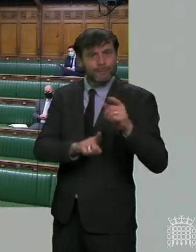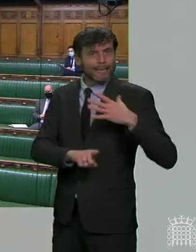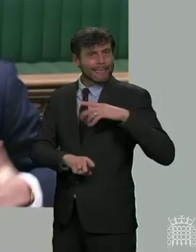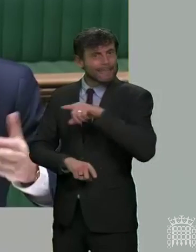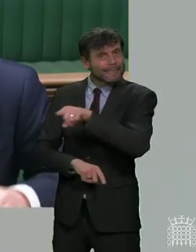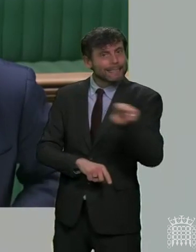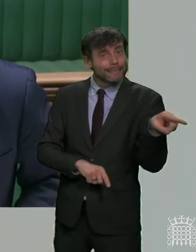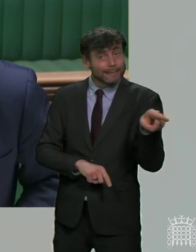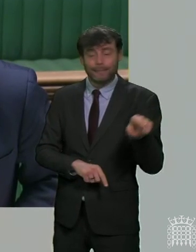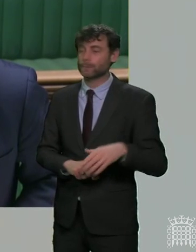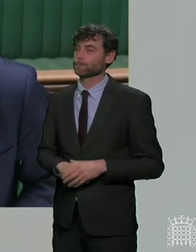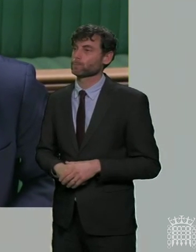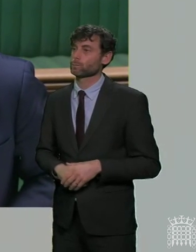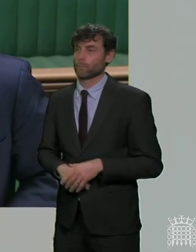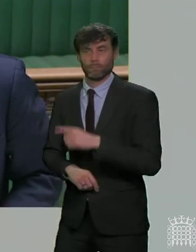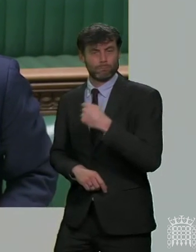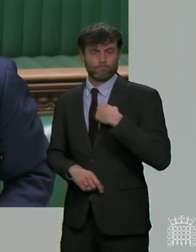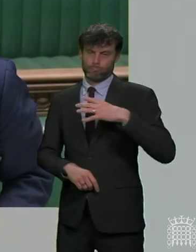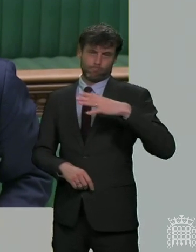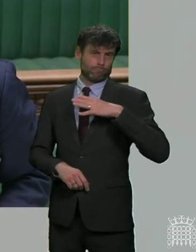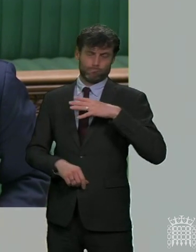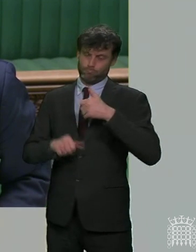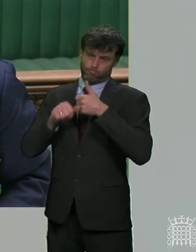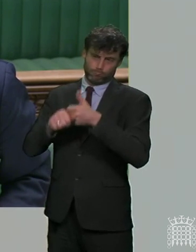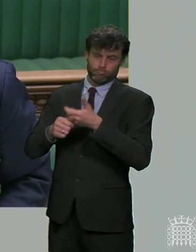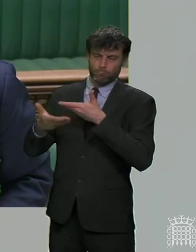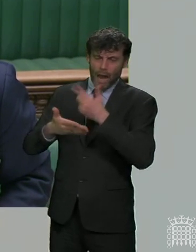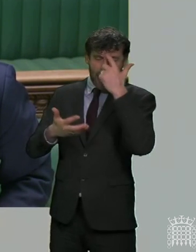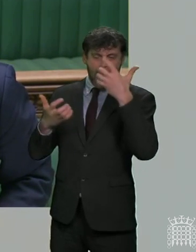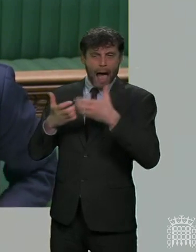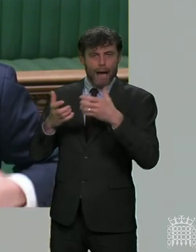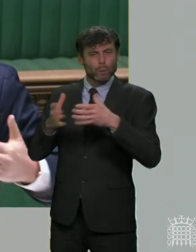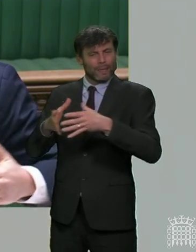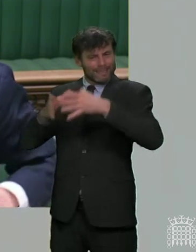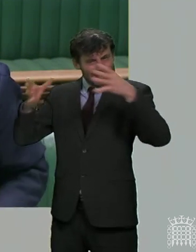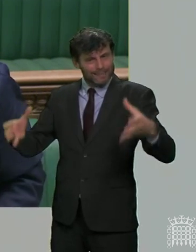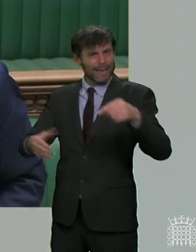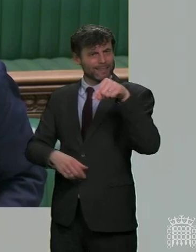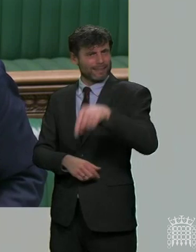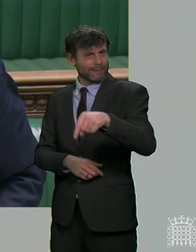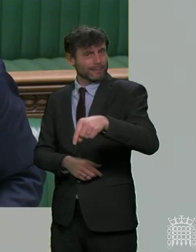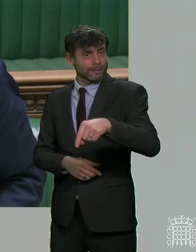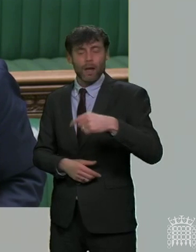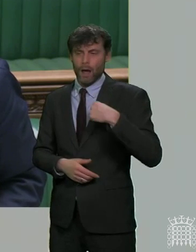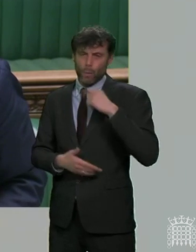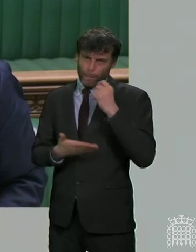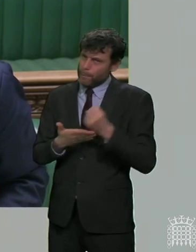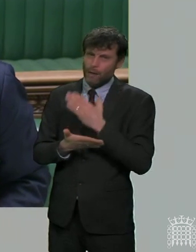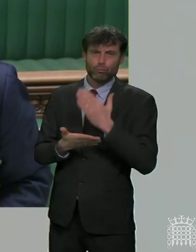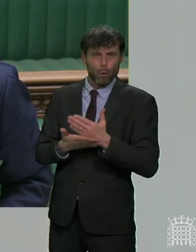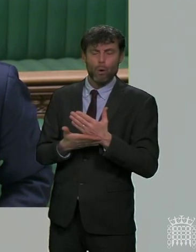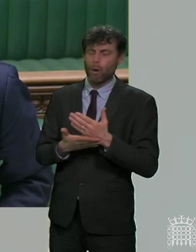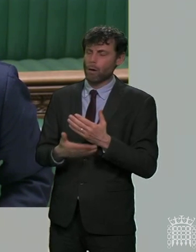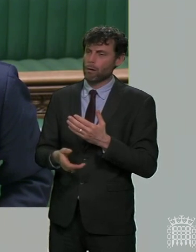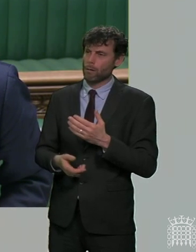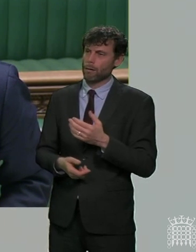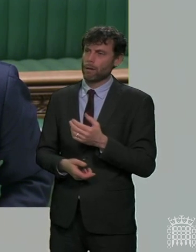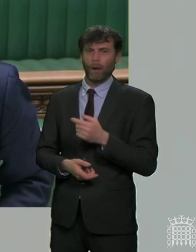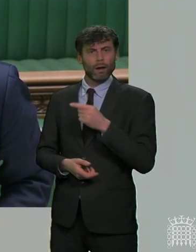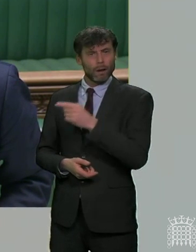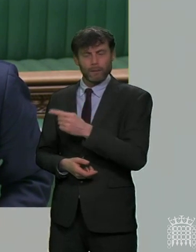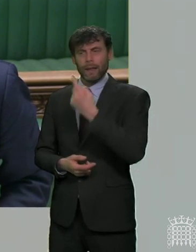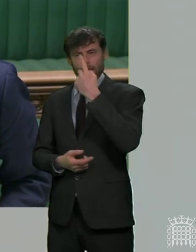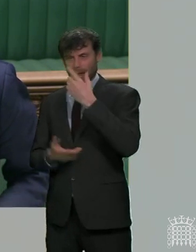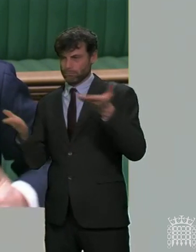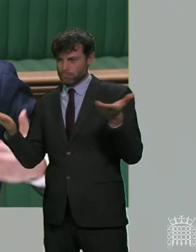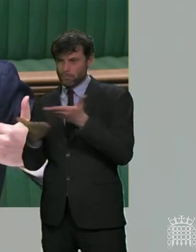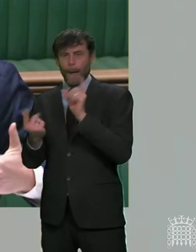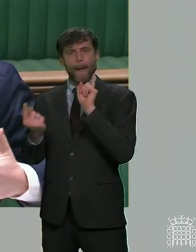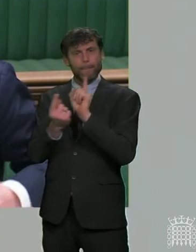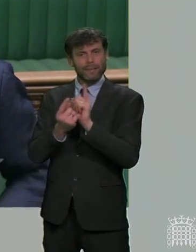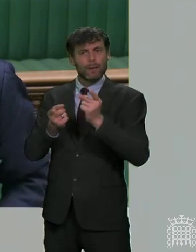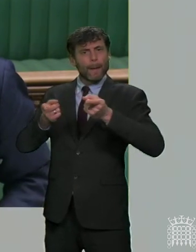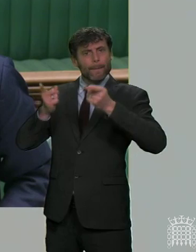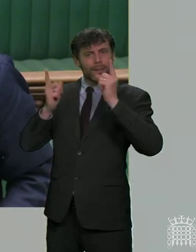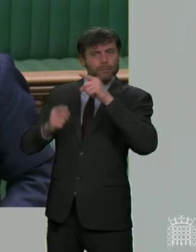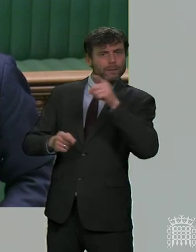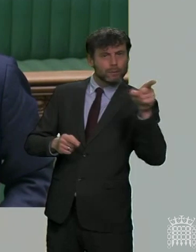Yes, I am certainly very happy to discuss that with my honourable Friend, or to make sure she gets access to the relevant ministerial authority.